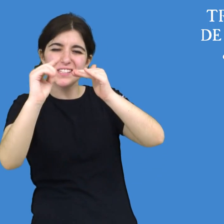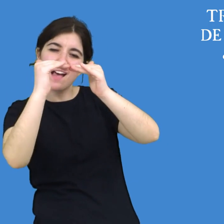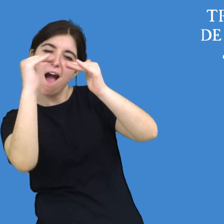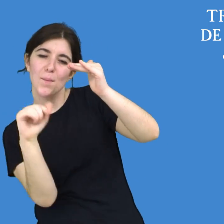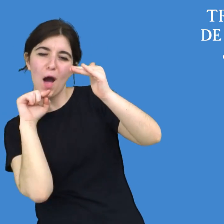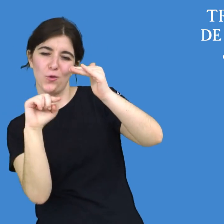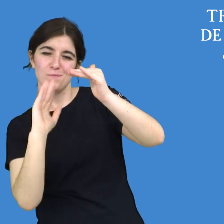inferior